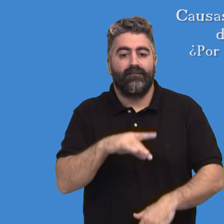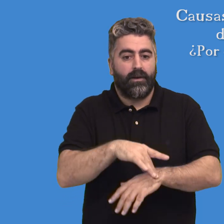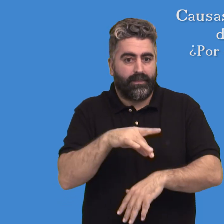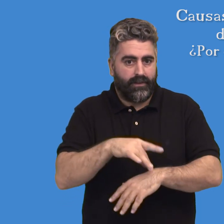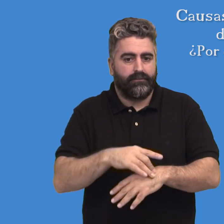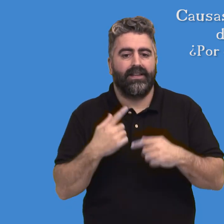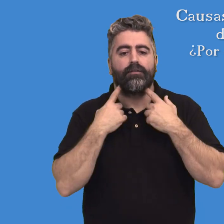enfermo